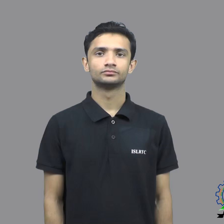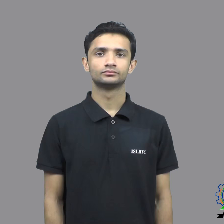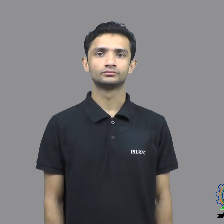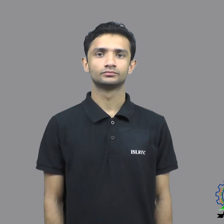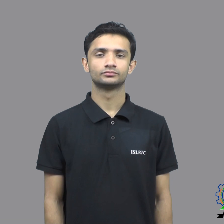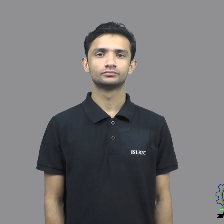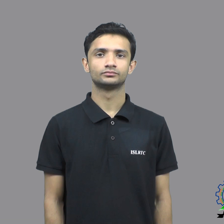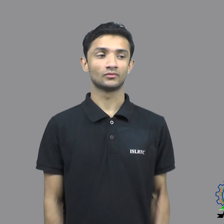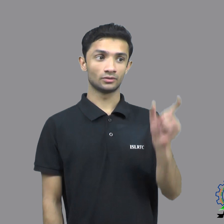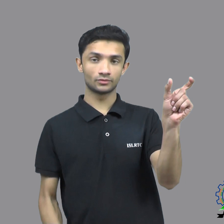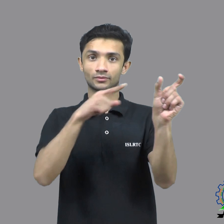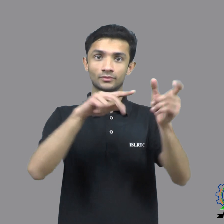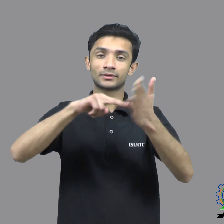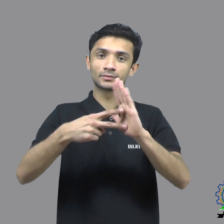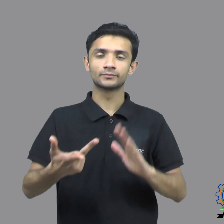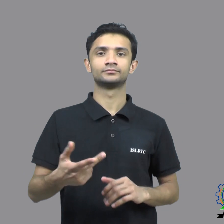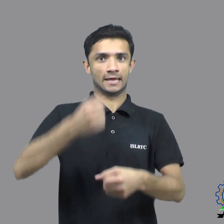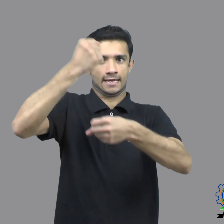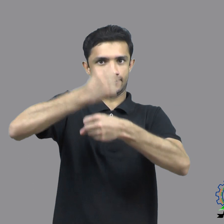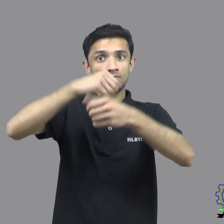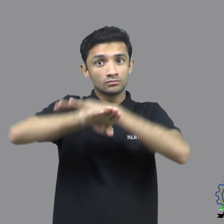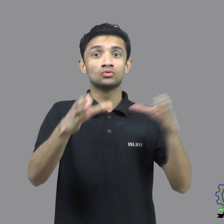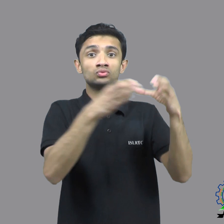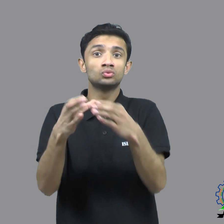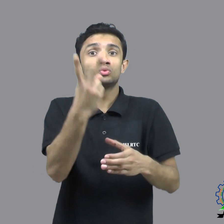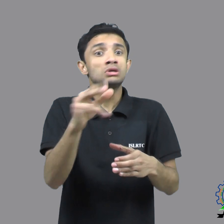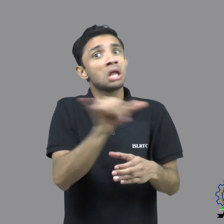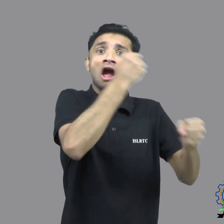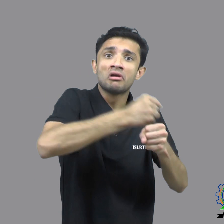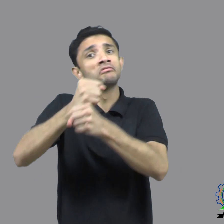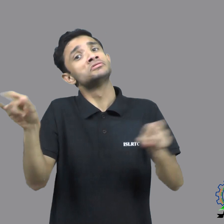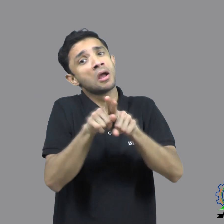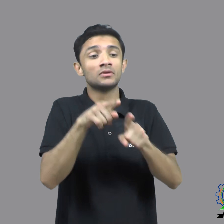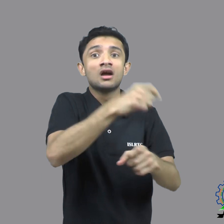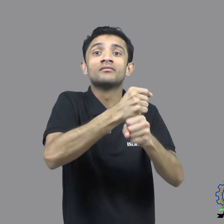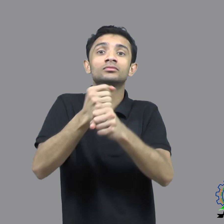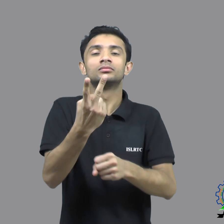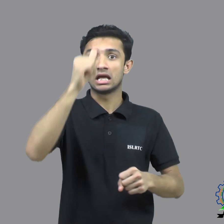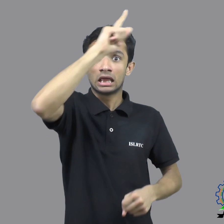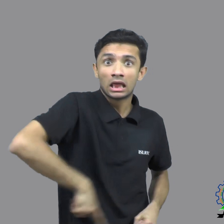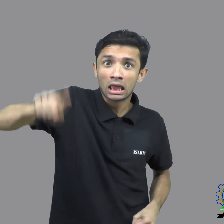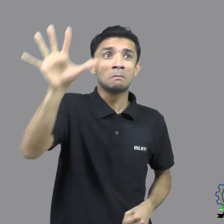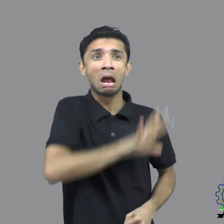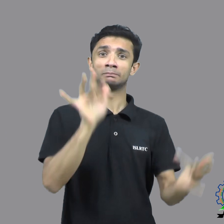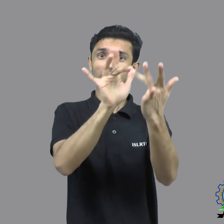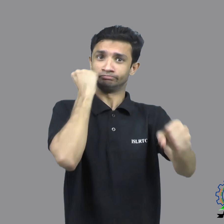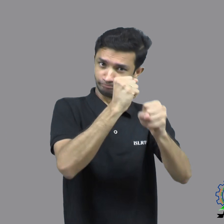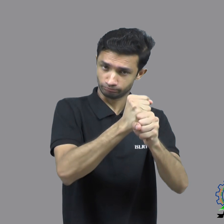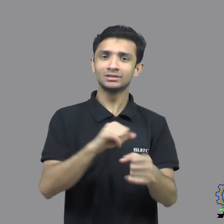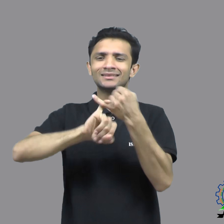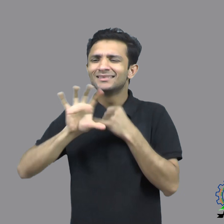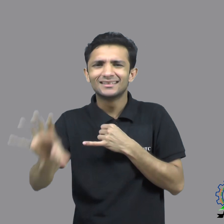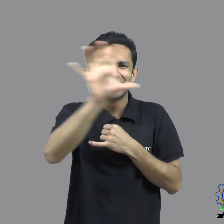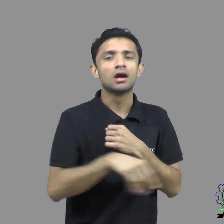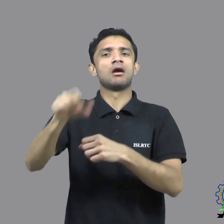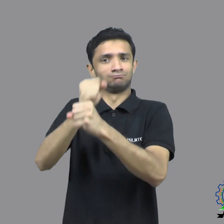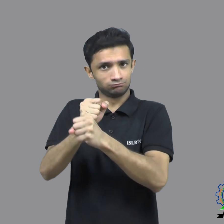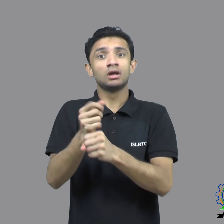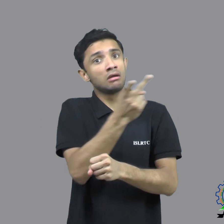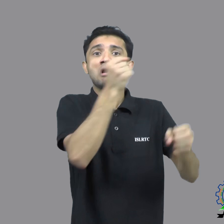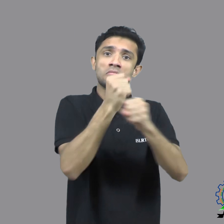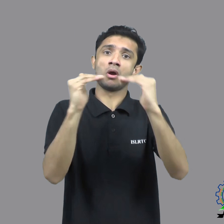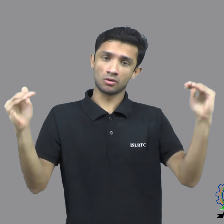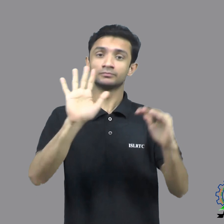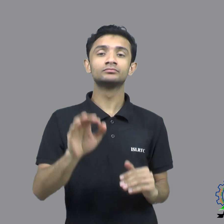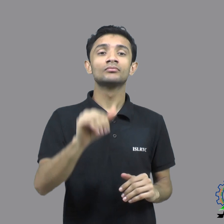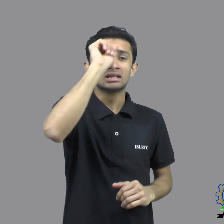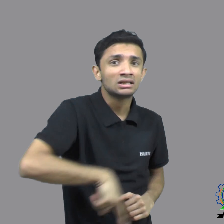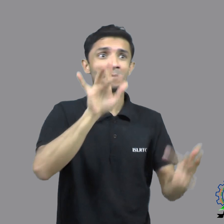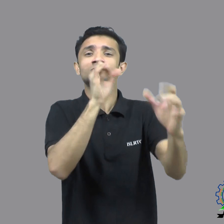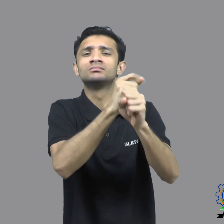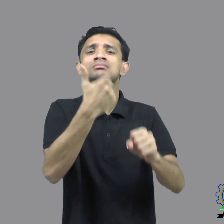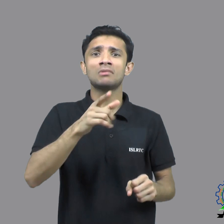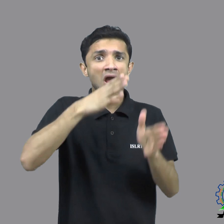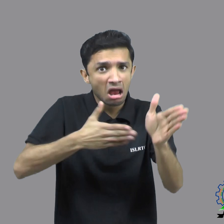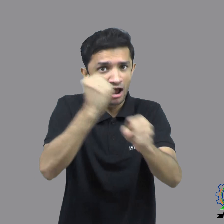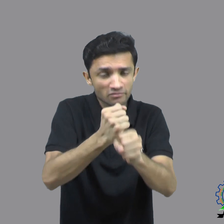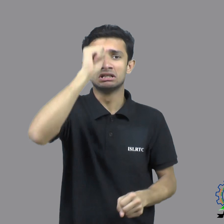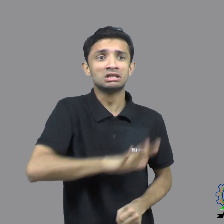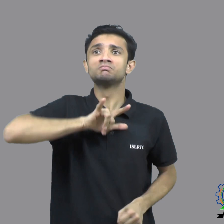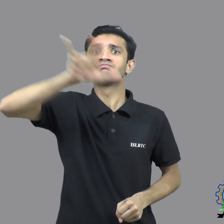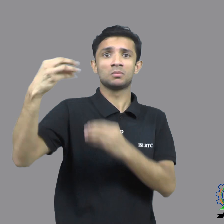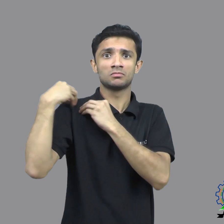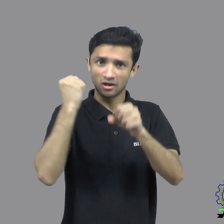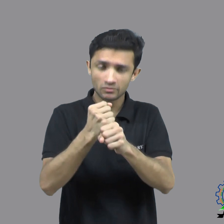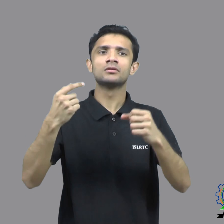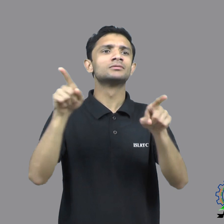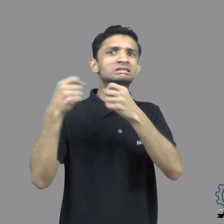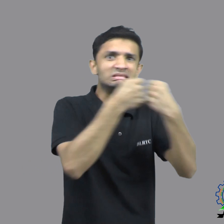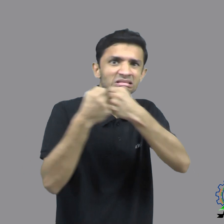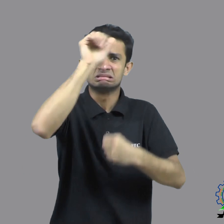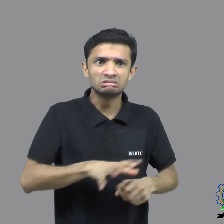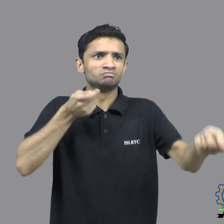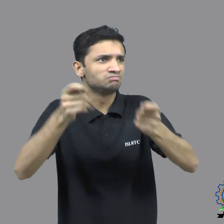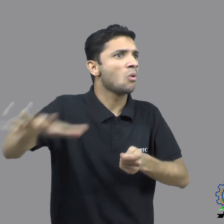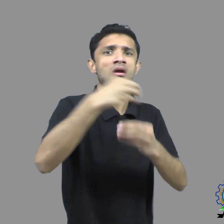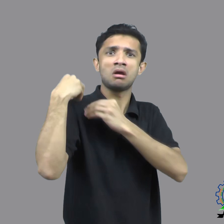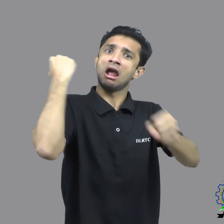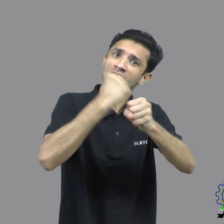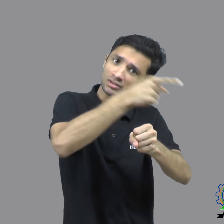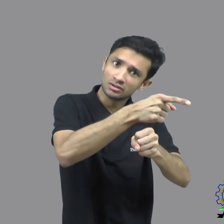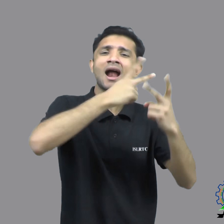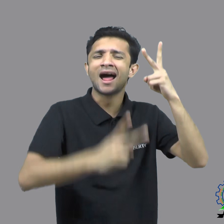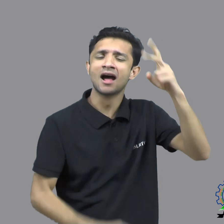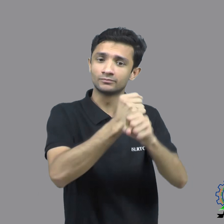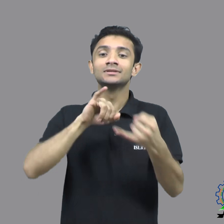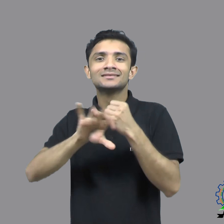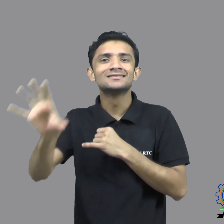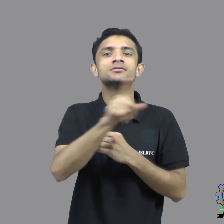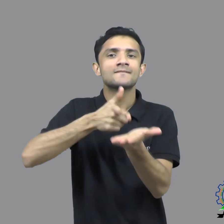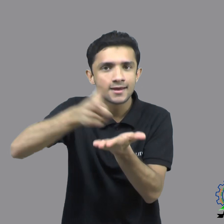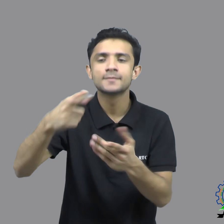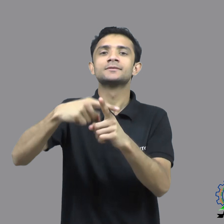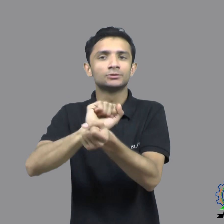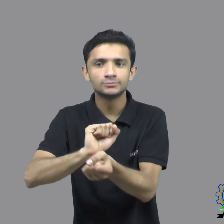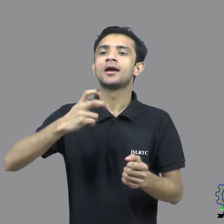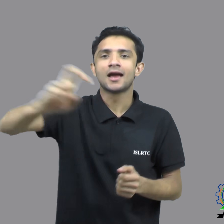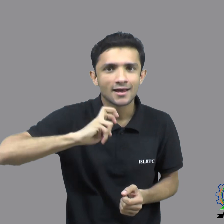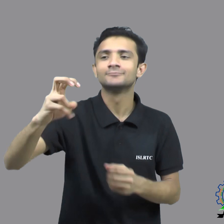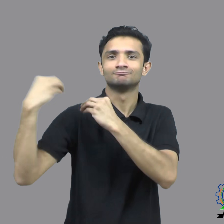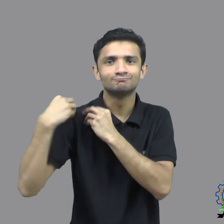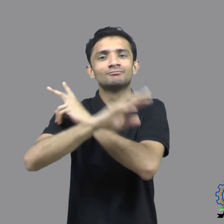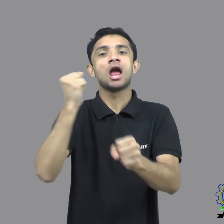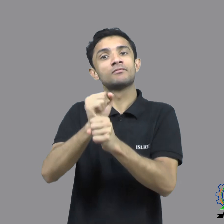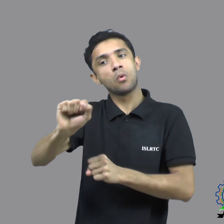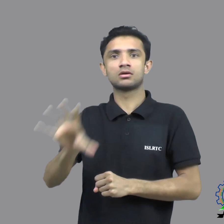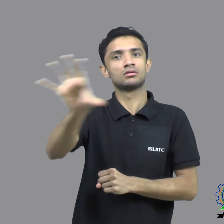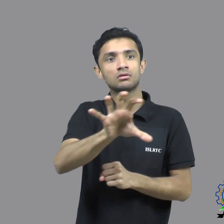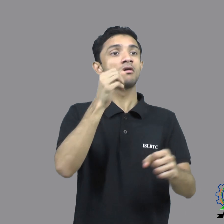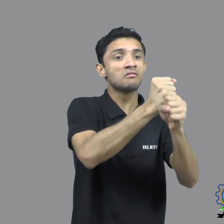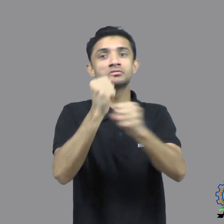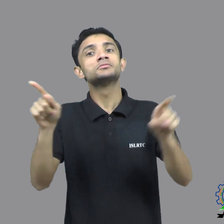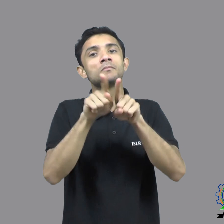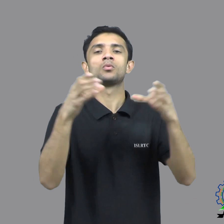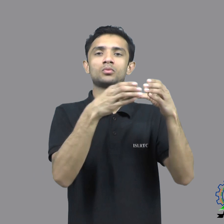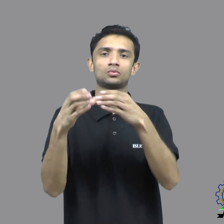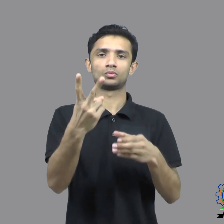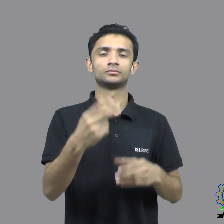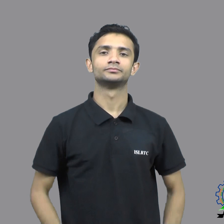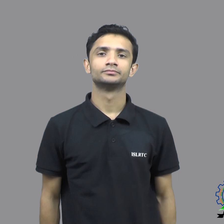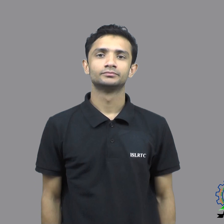Federalism